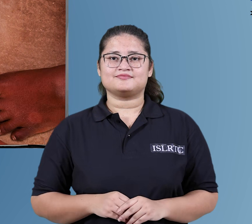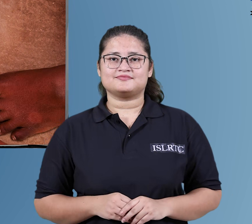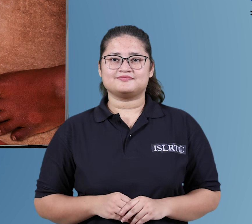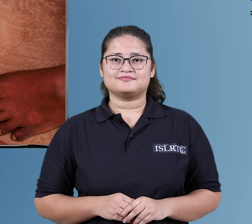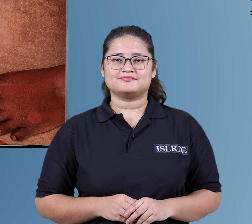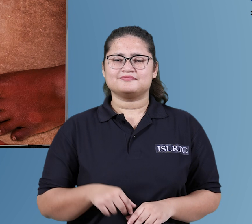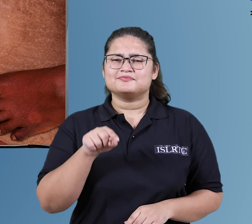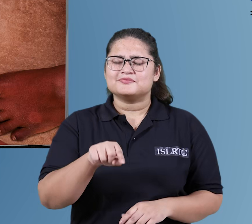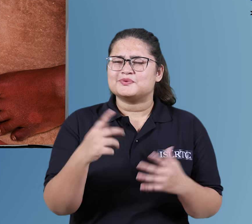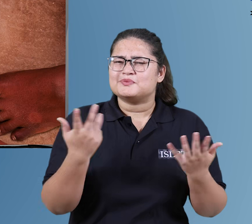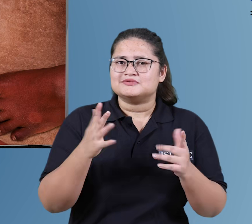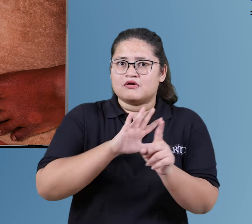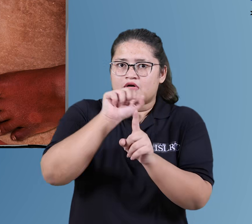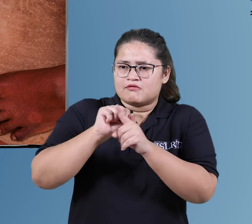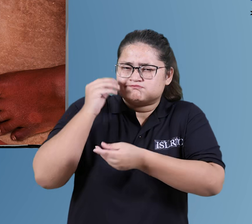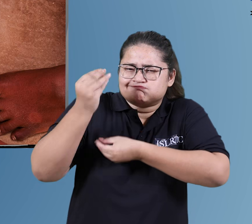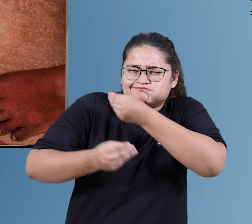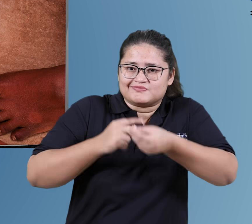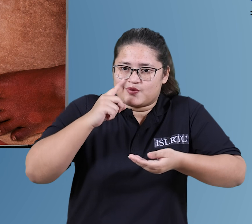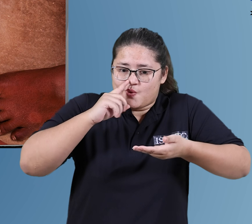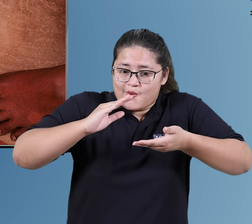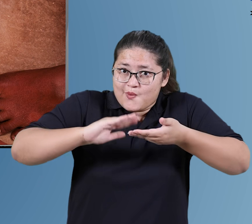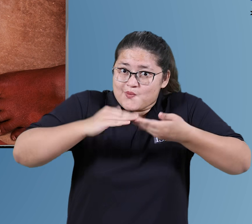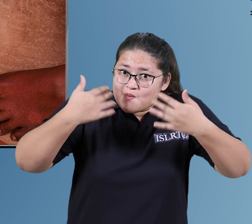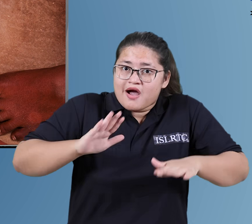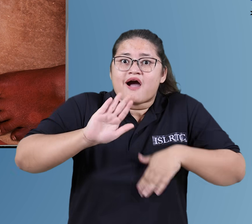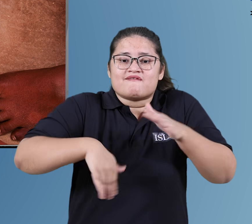A ring worn on the toes by married women.